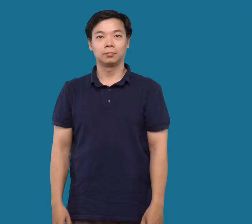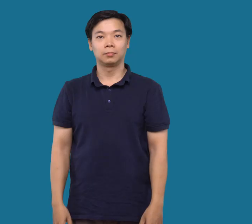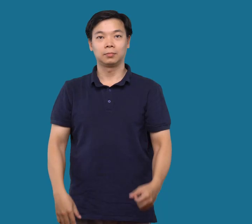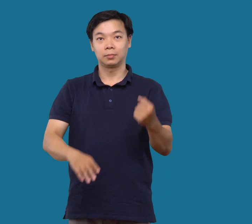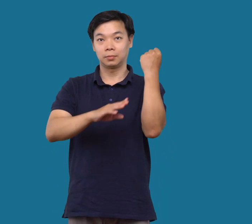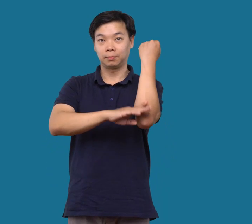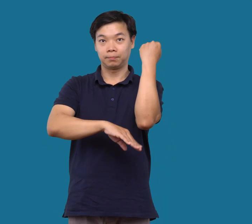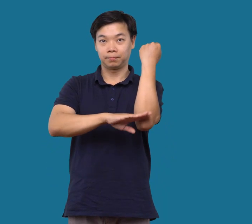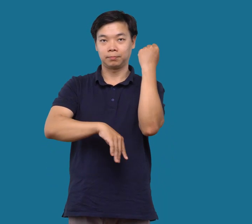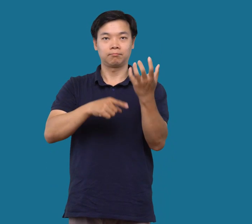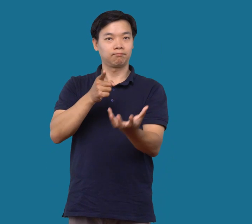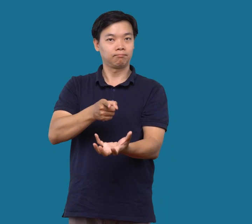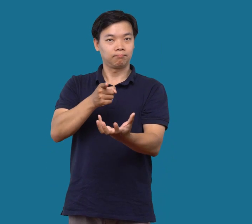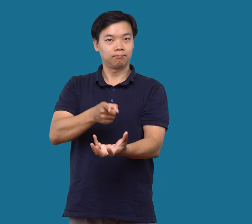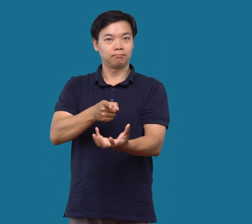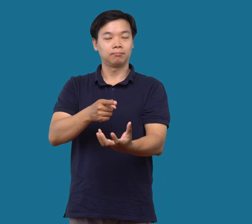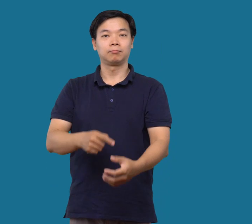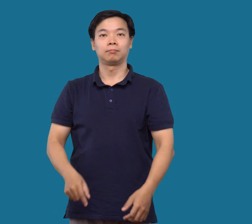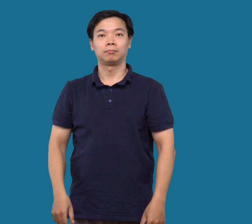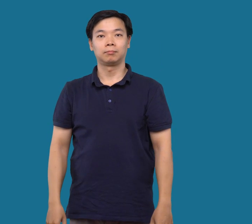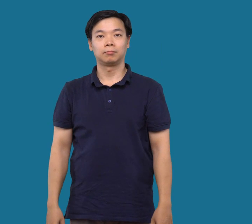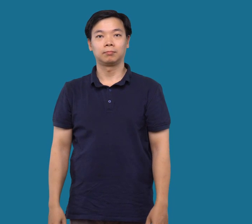rằm trung thu